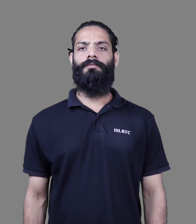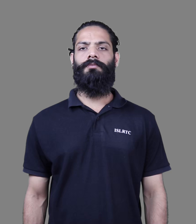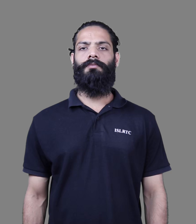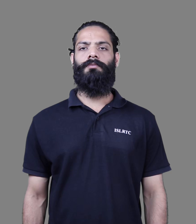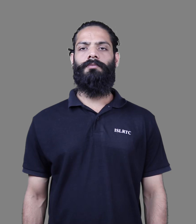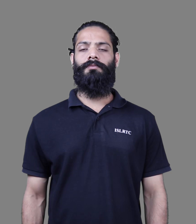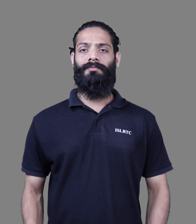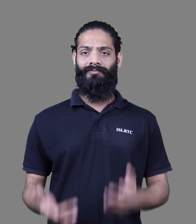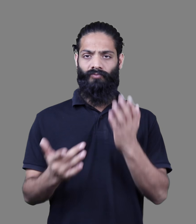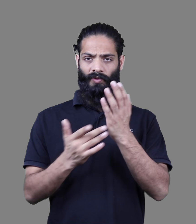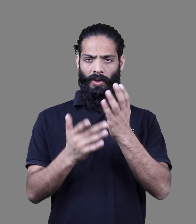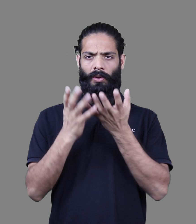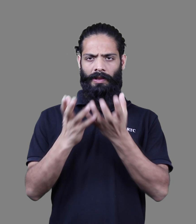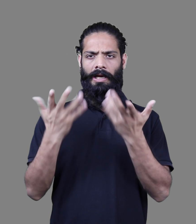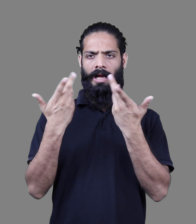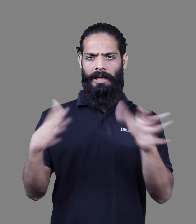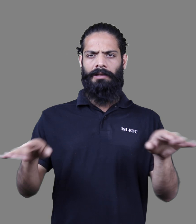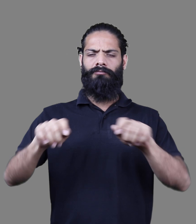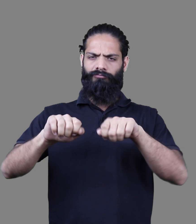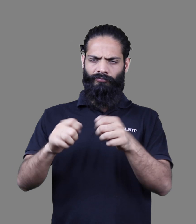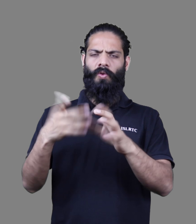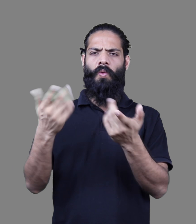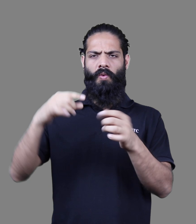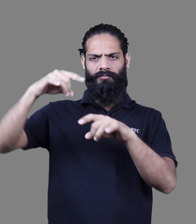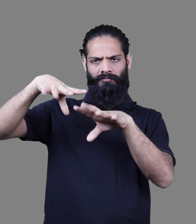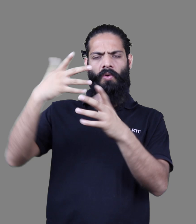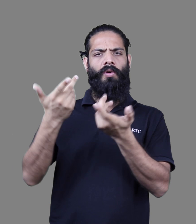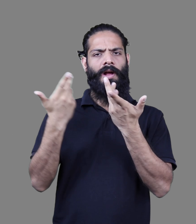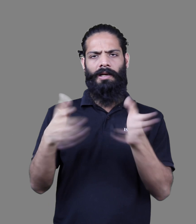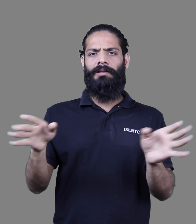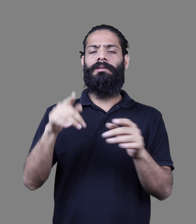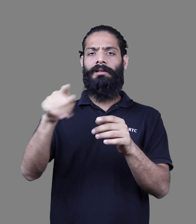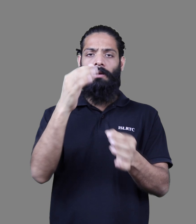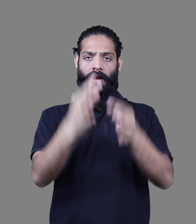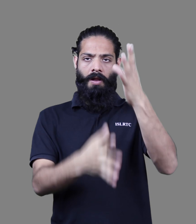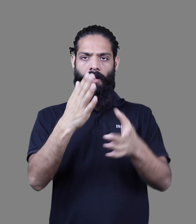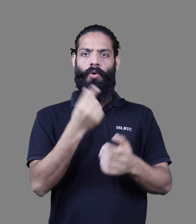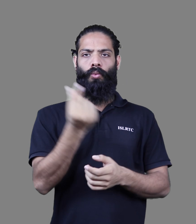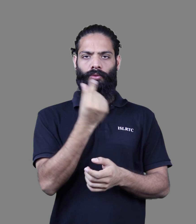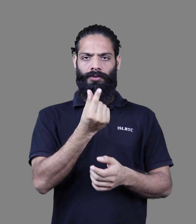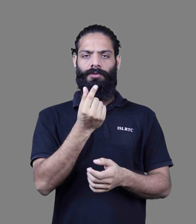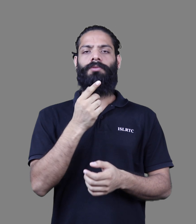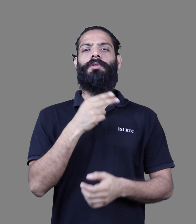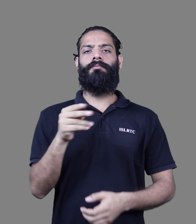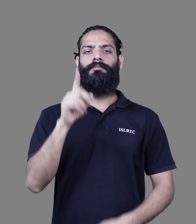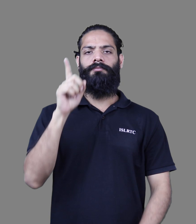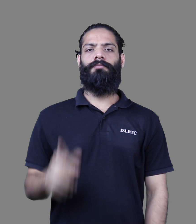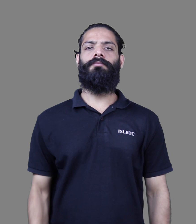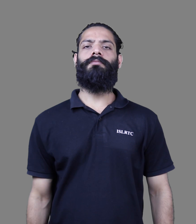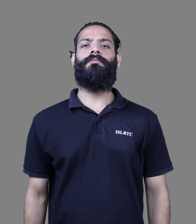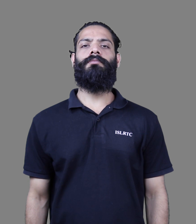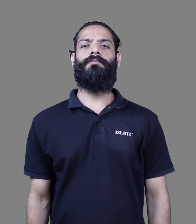Heater